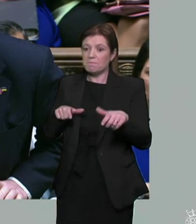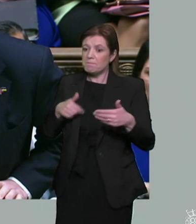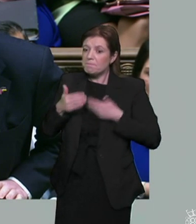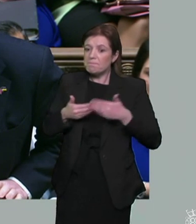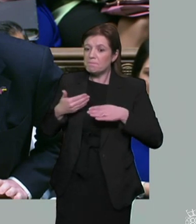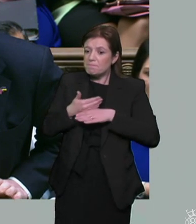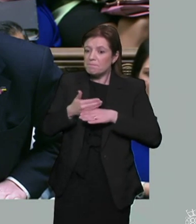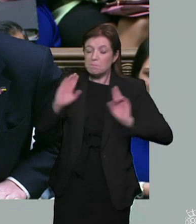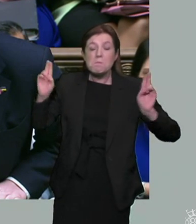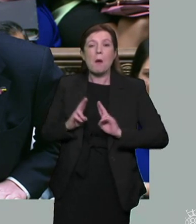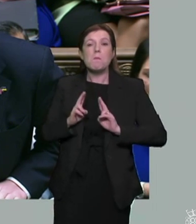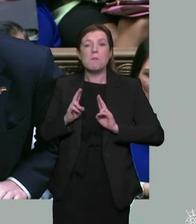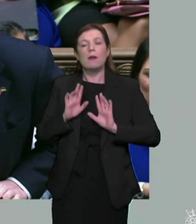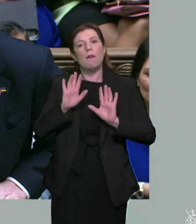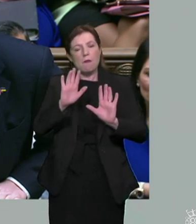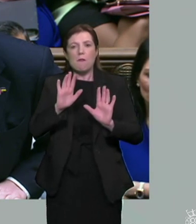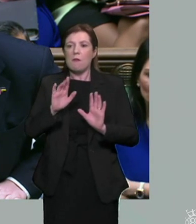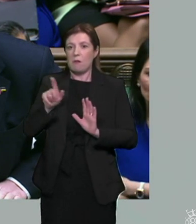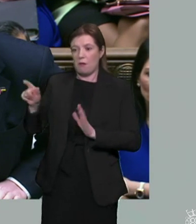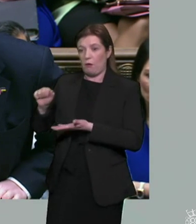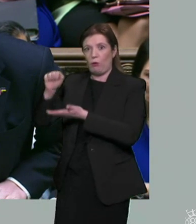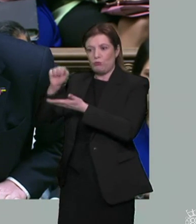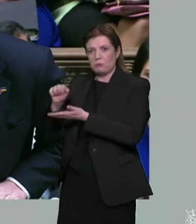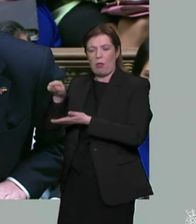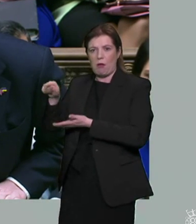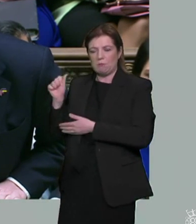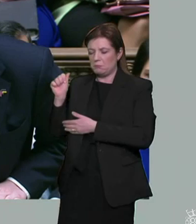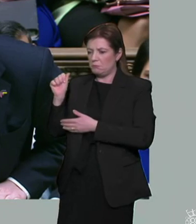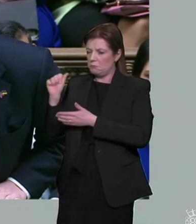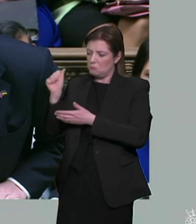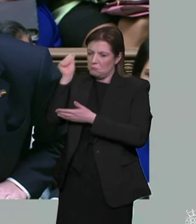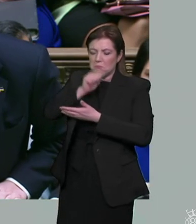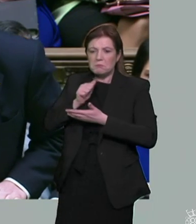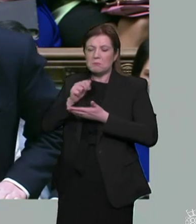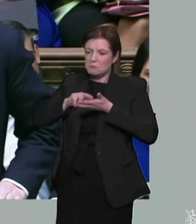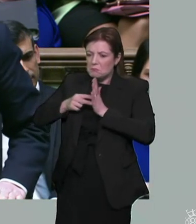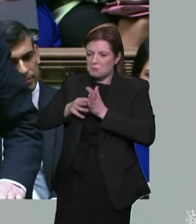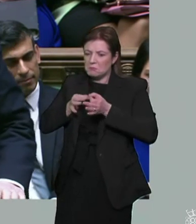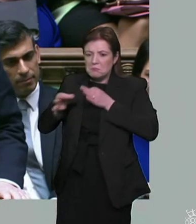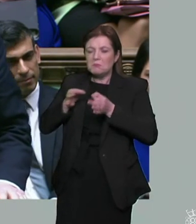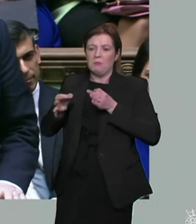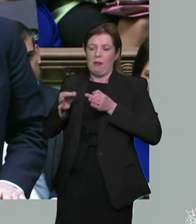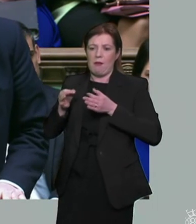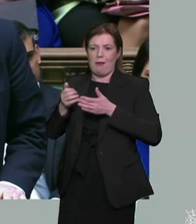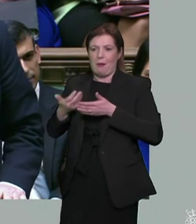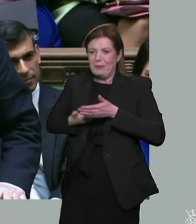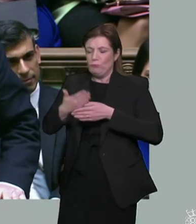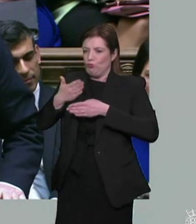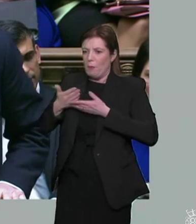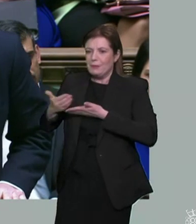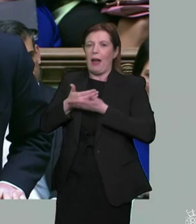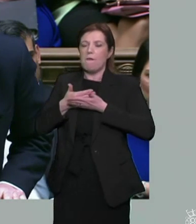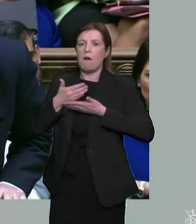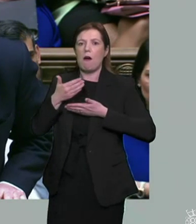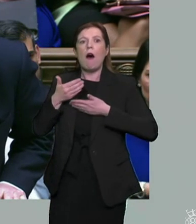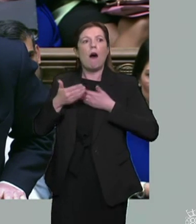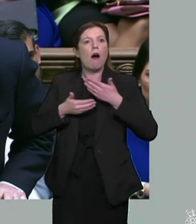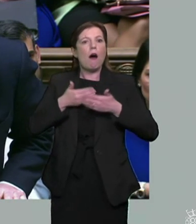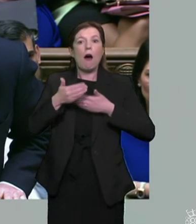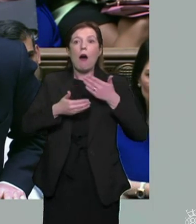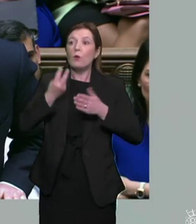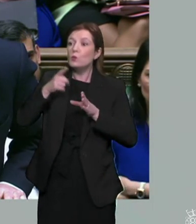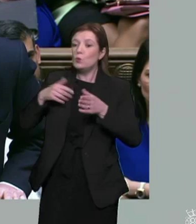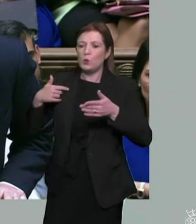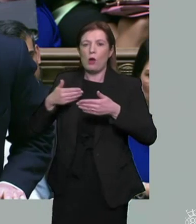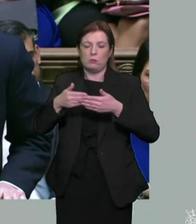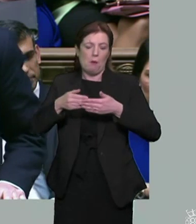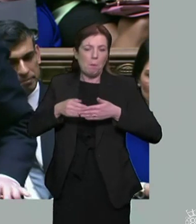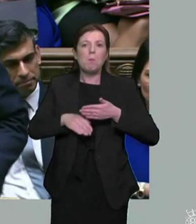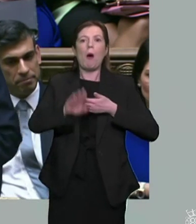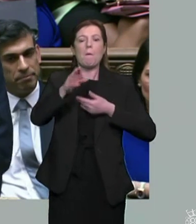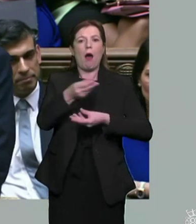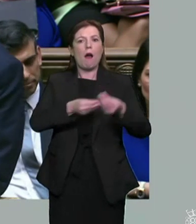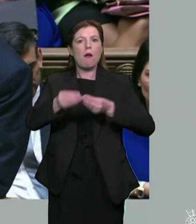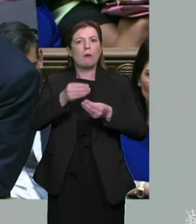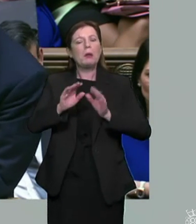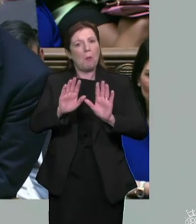Thanks to the Chancellor, who protected the economy, jobs and companies, we have now been able to come out faster and more effectively than any other comparable economy.